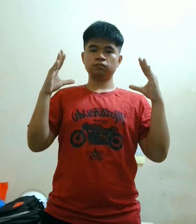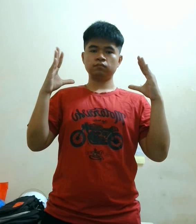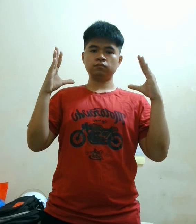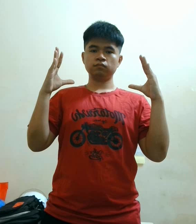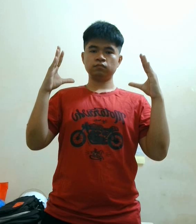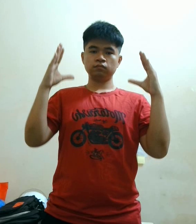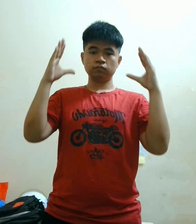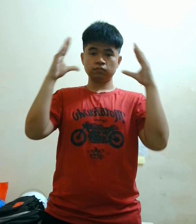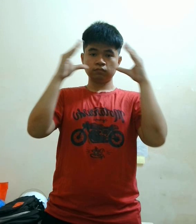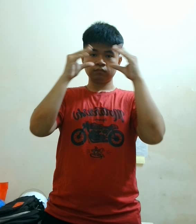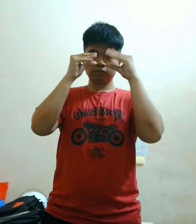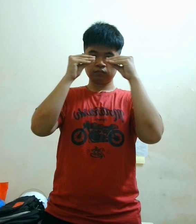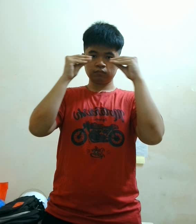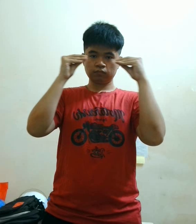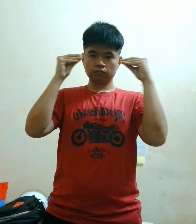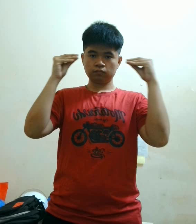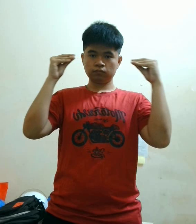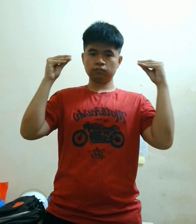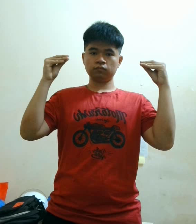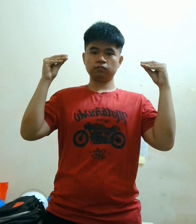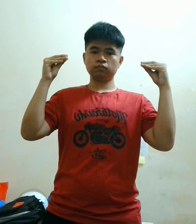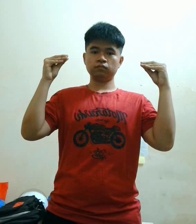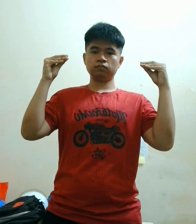buoi toi